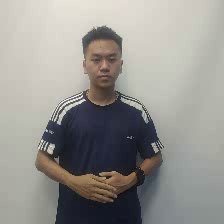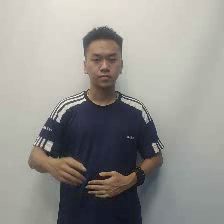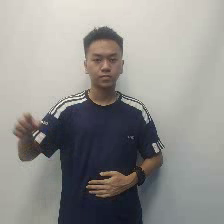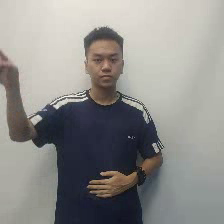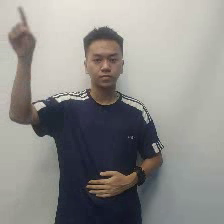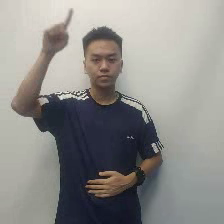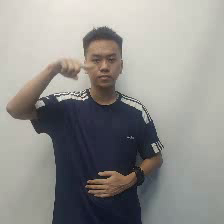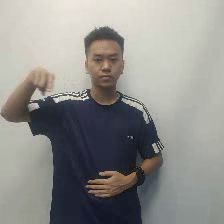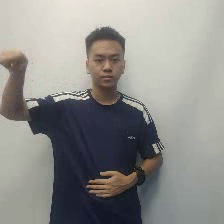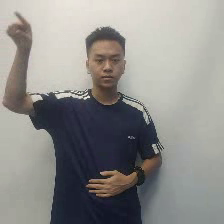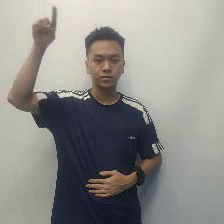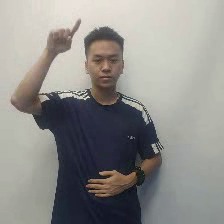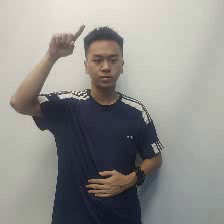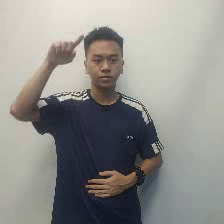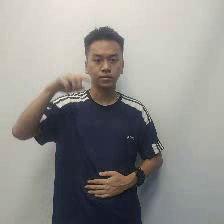Họ